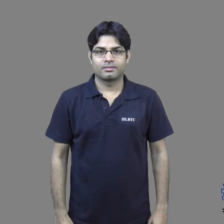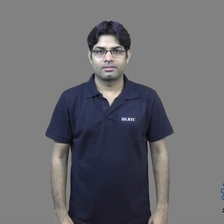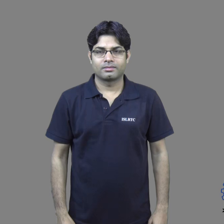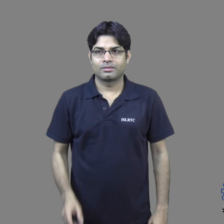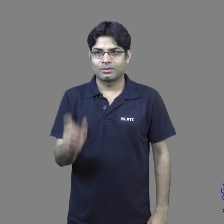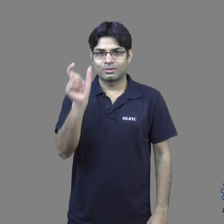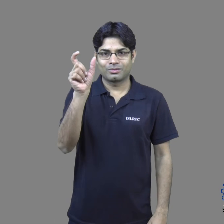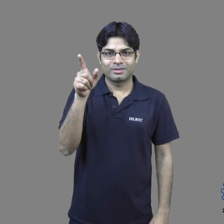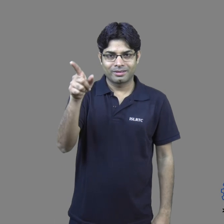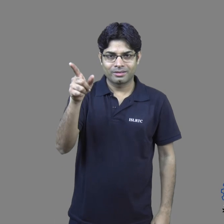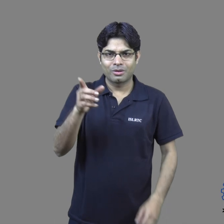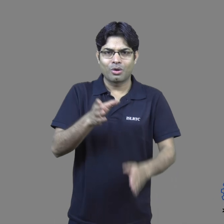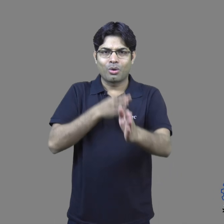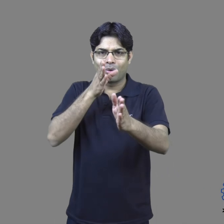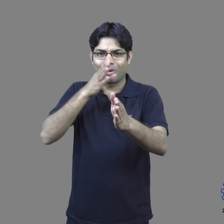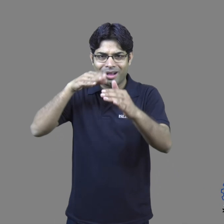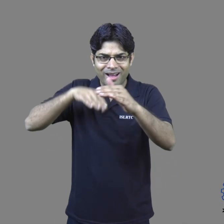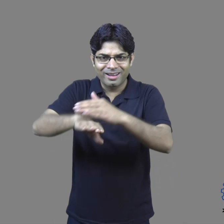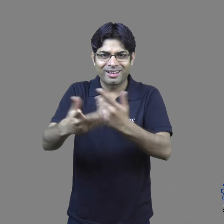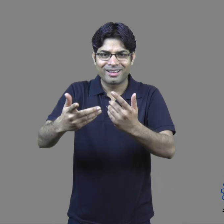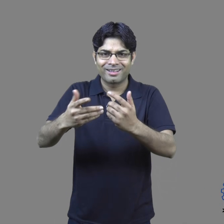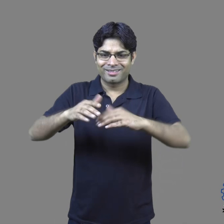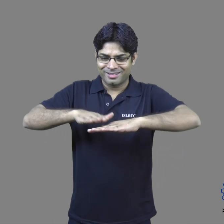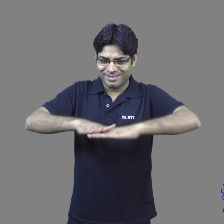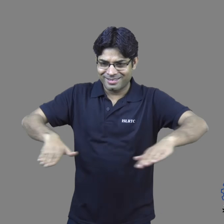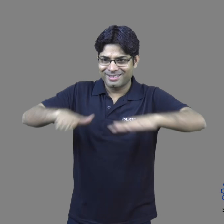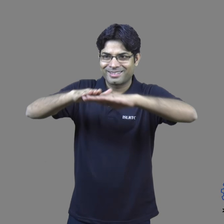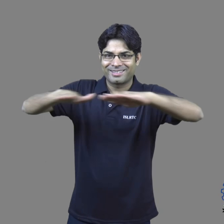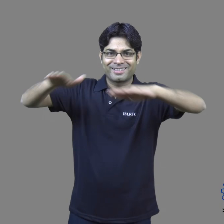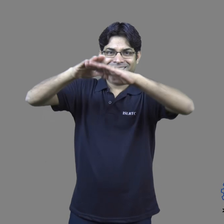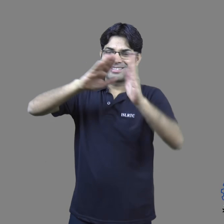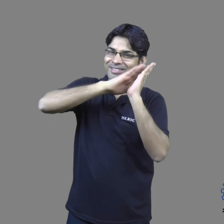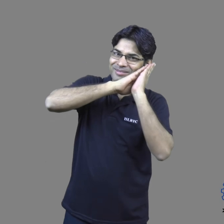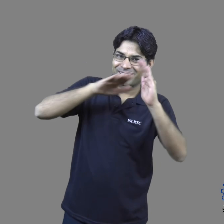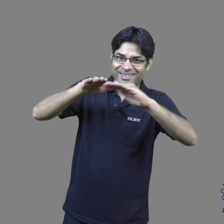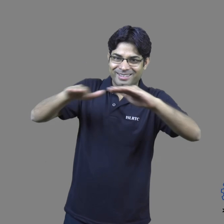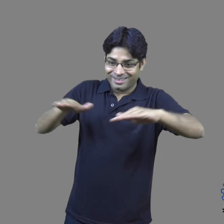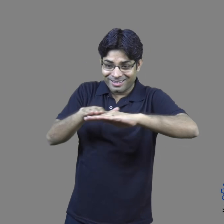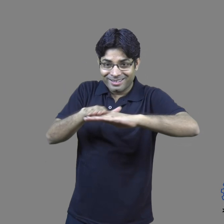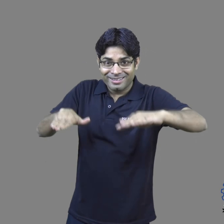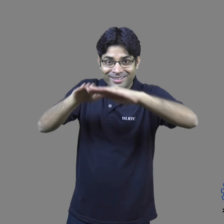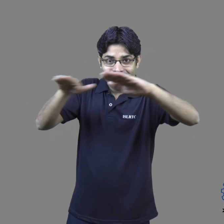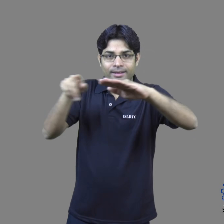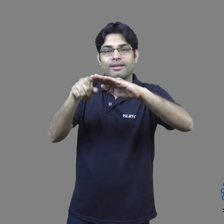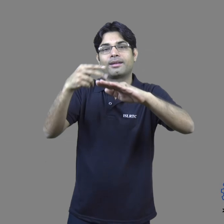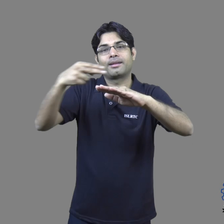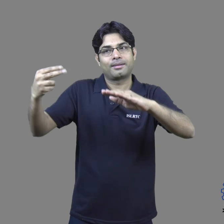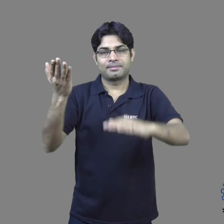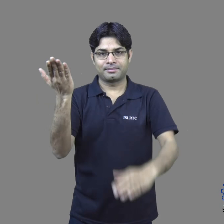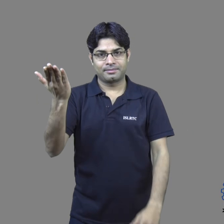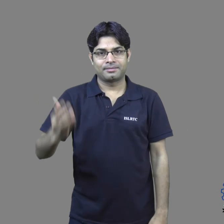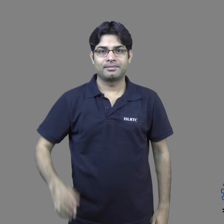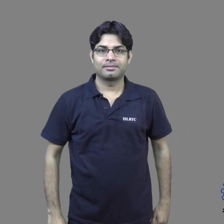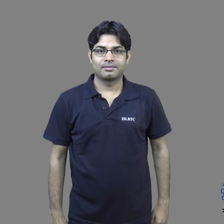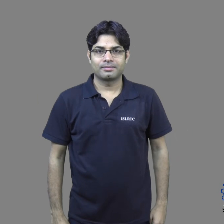Berth (Train)